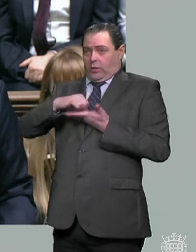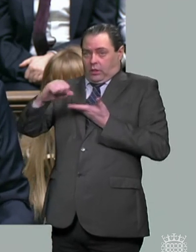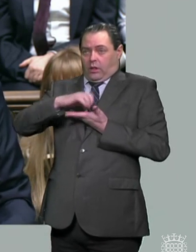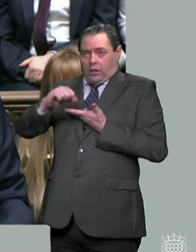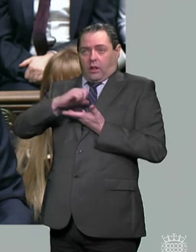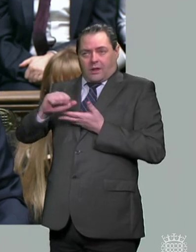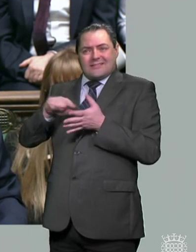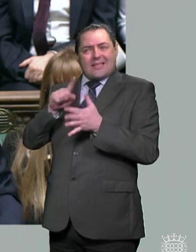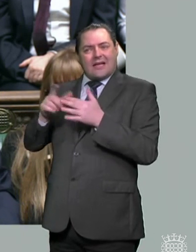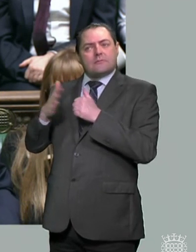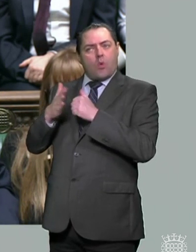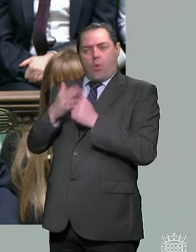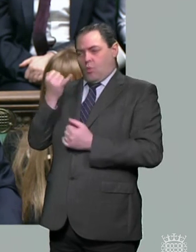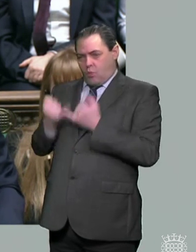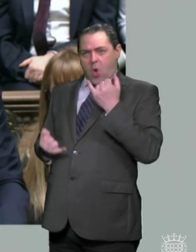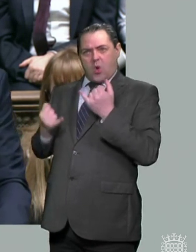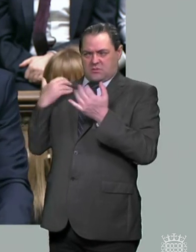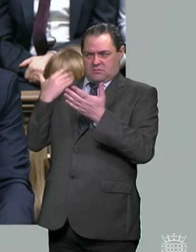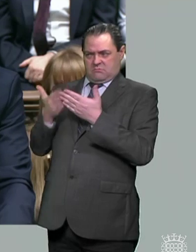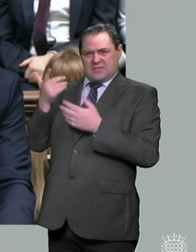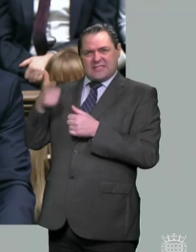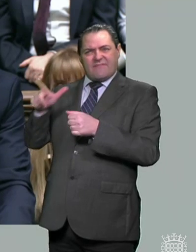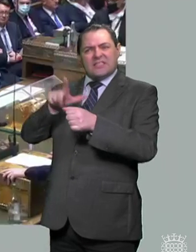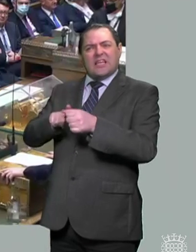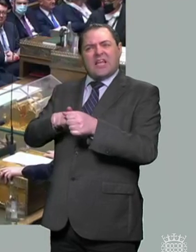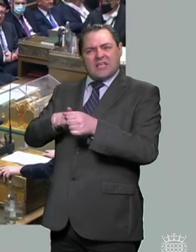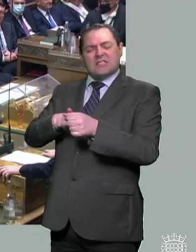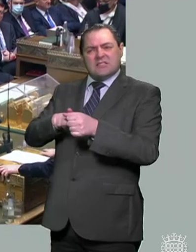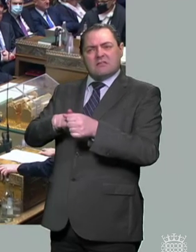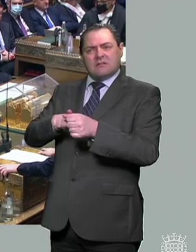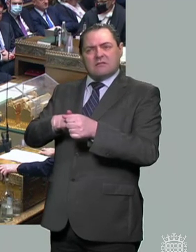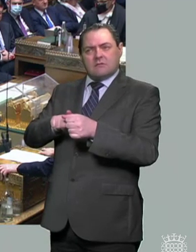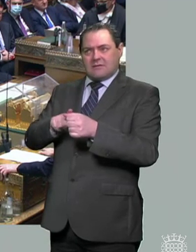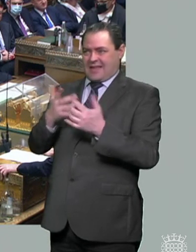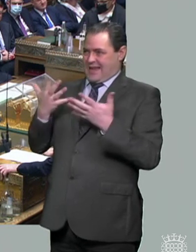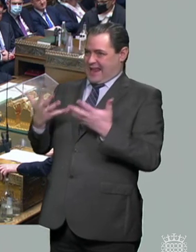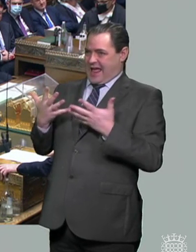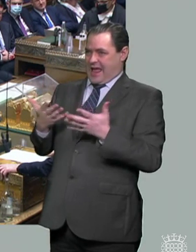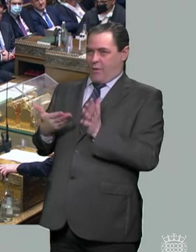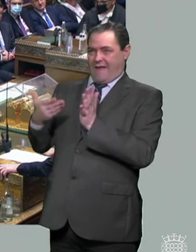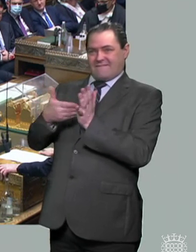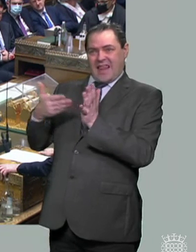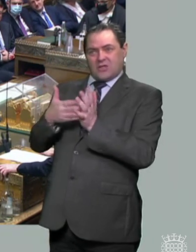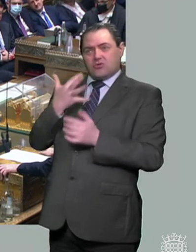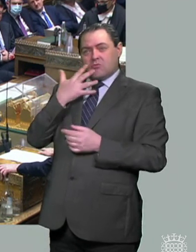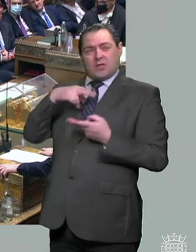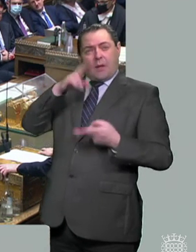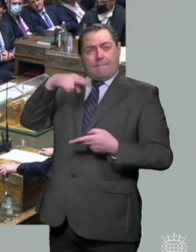We have the highest tax burden for 70 years in the middle of an inflation crisis.